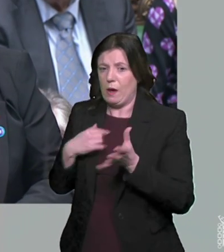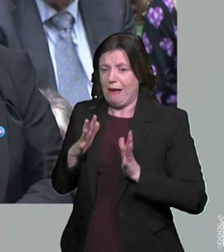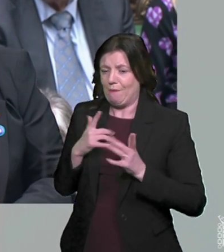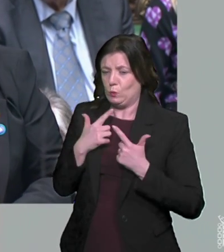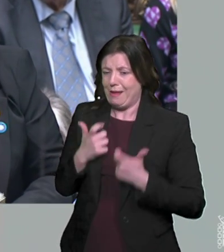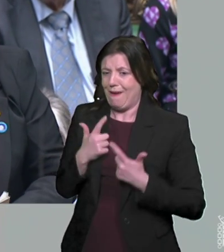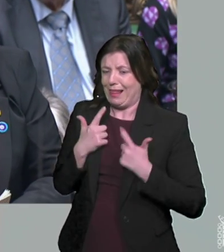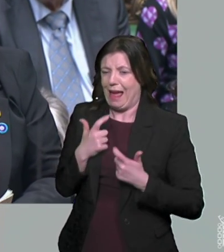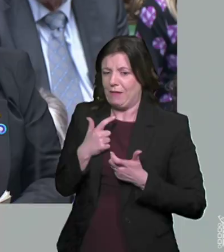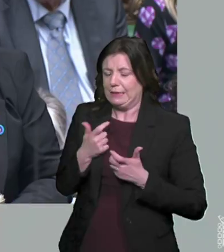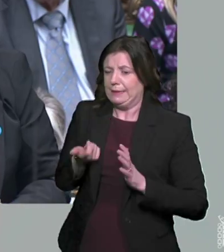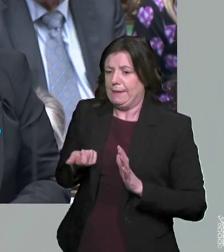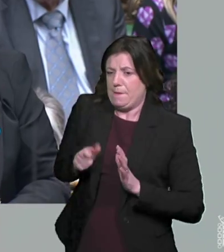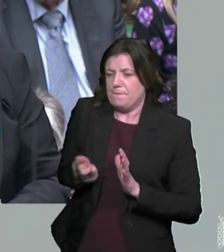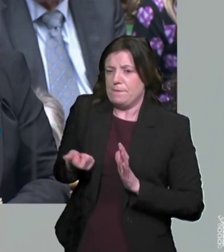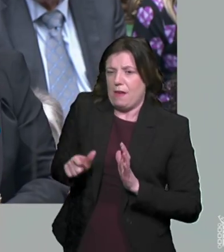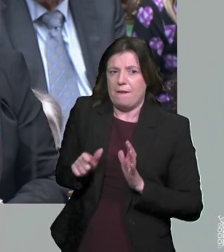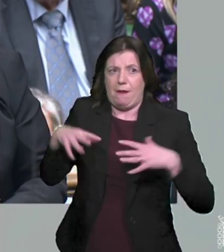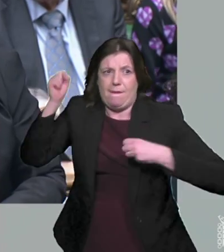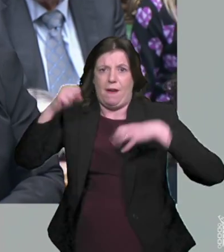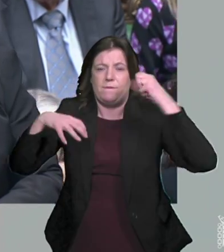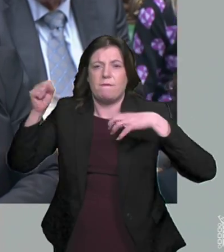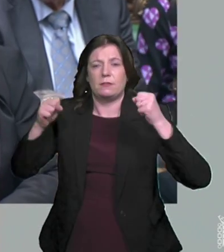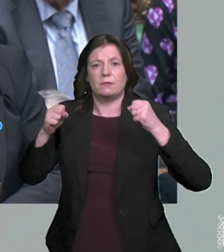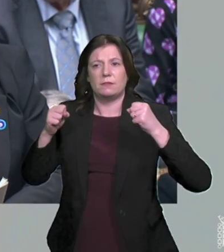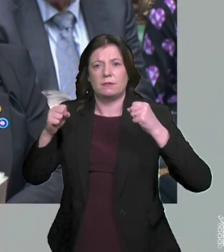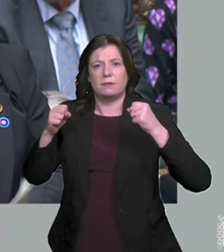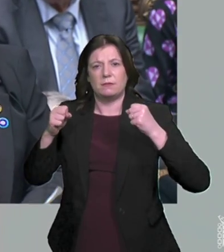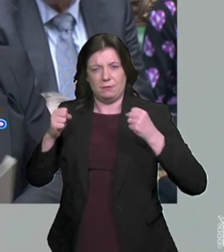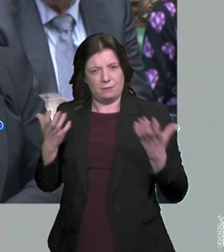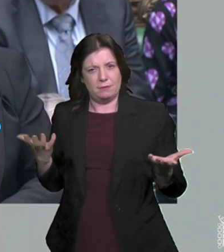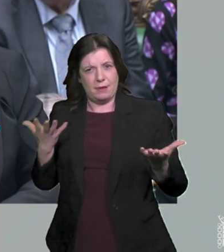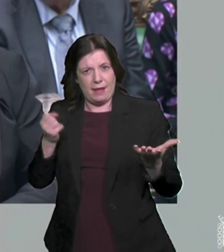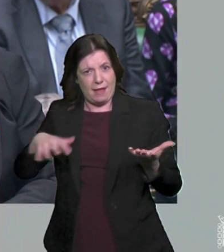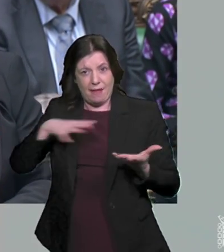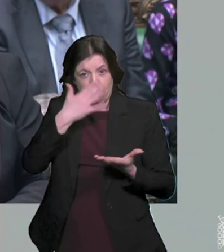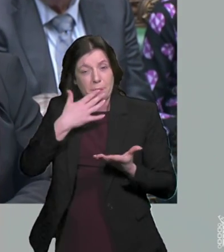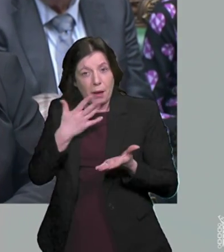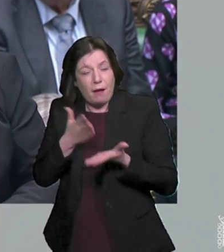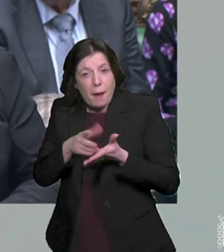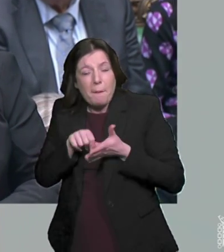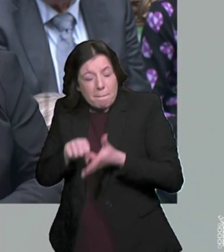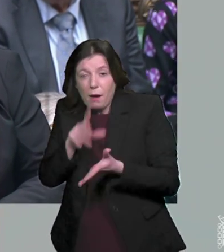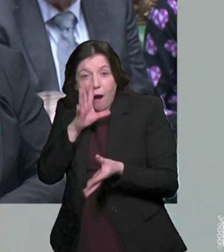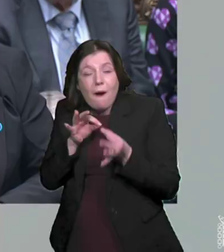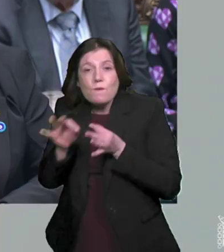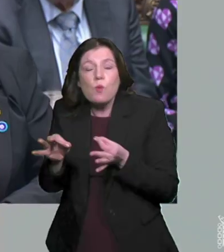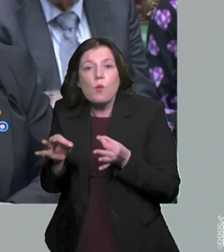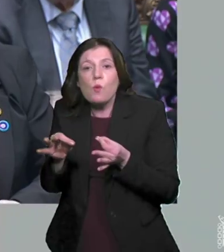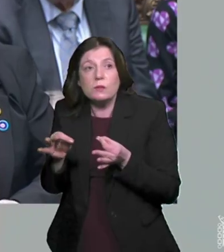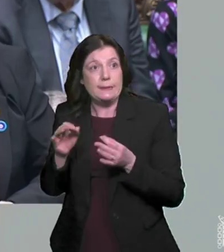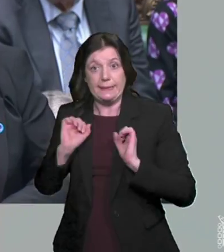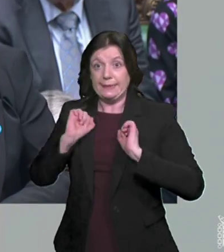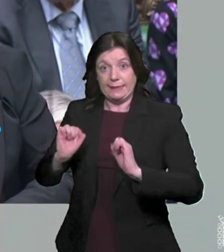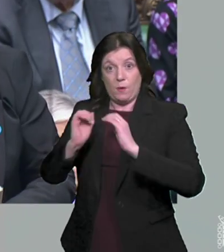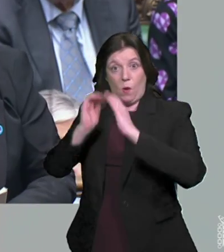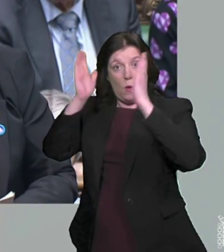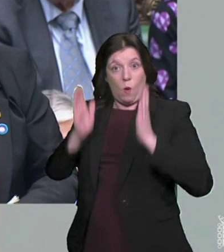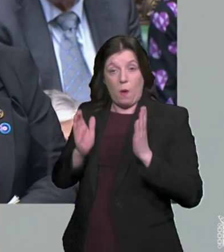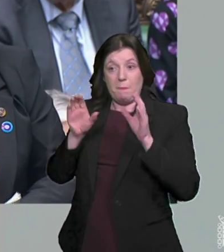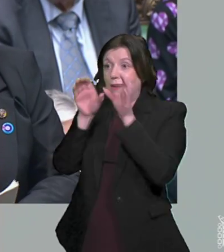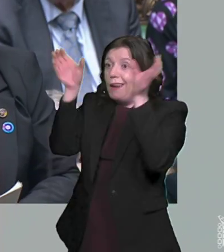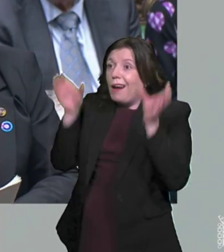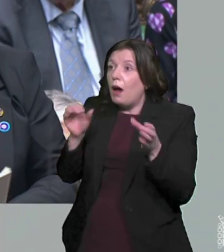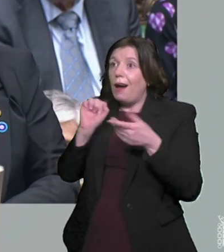Nearly a quarter of Scottish households now live in fuel poverty, not helped, of course, by the total absence of a Scottish Government insulation programme.